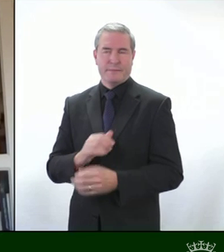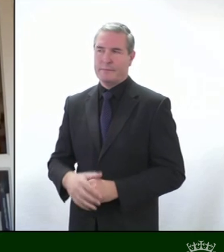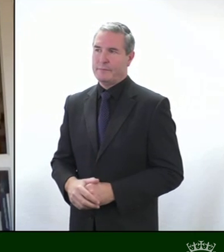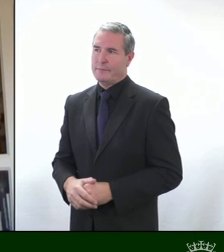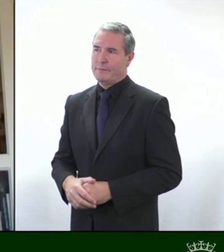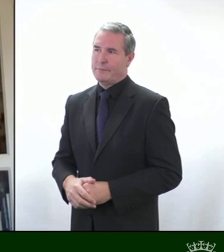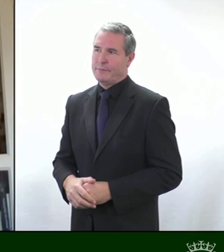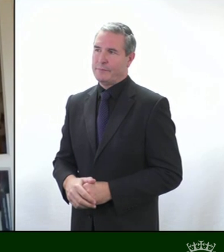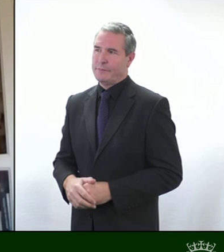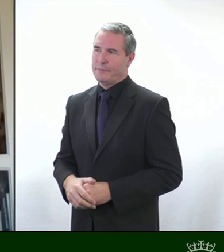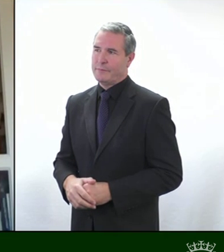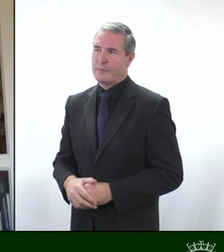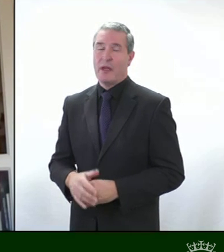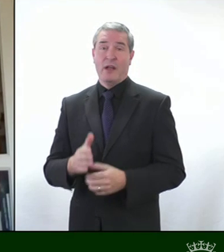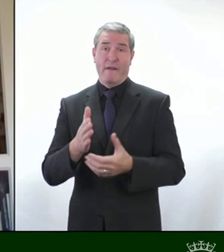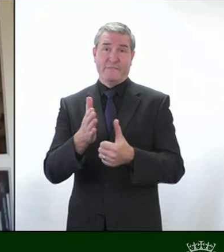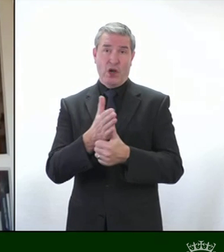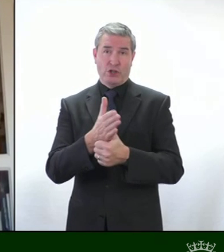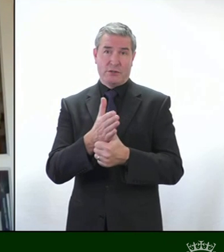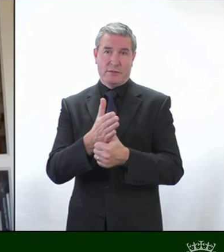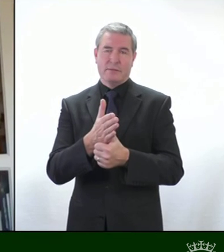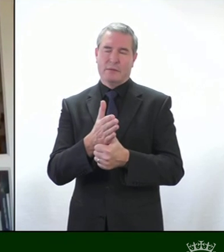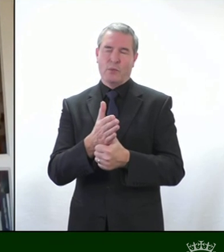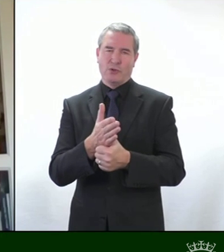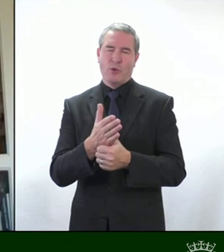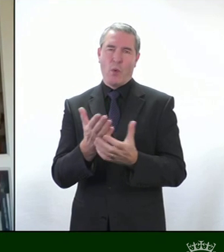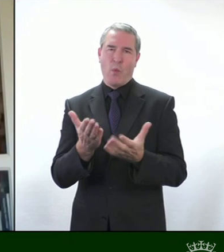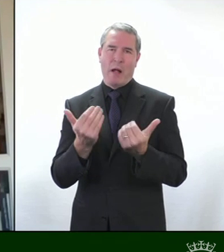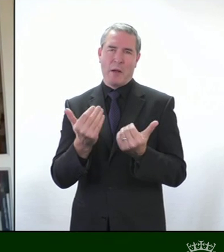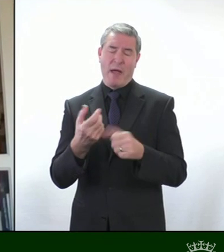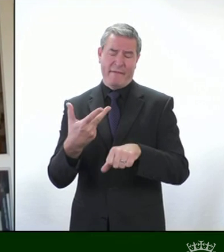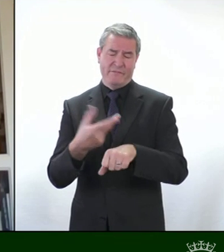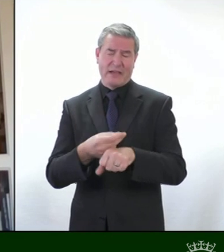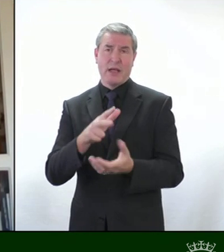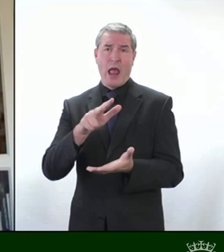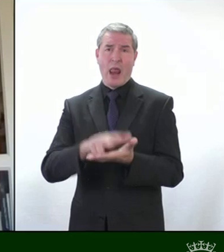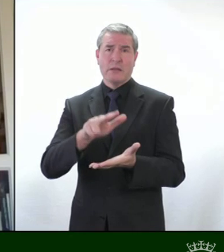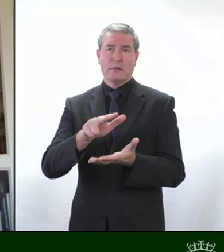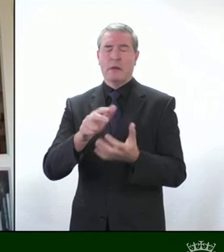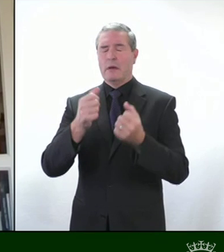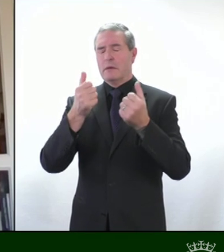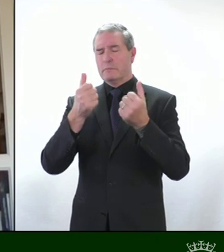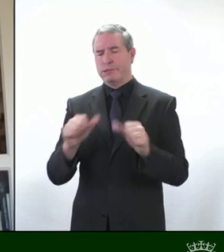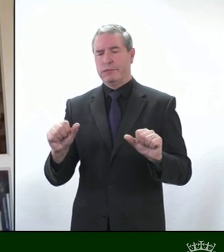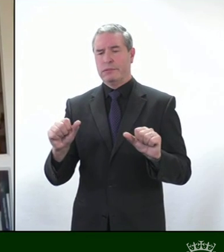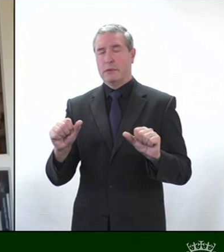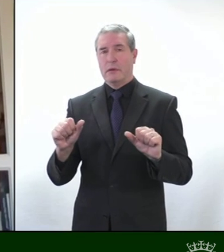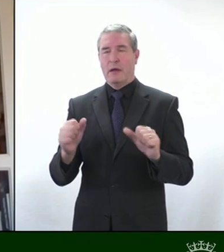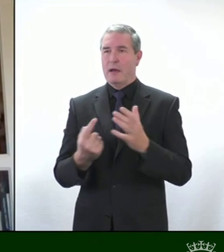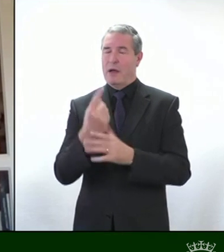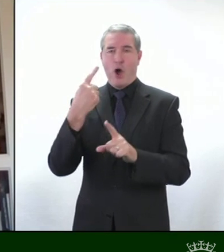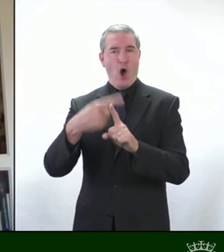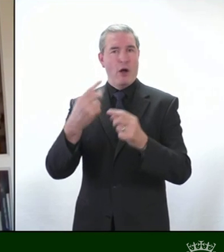Diolch yn fawr iawn, Mr Llefarydd. I would like to add my voice to those welcoming the licensing of the vaccine; this really is a ray of light in dark times.